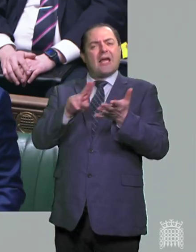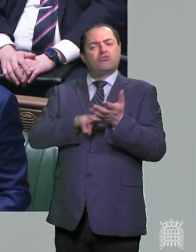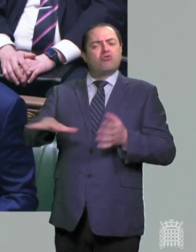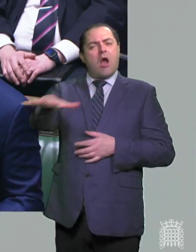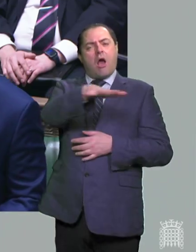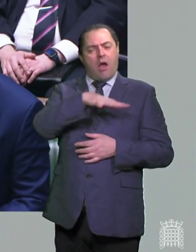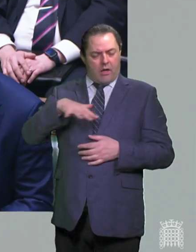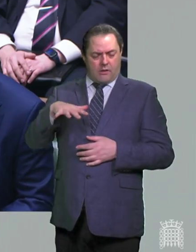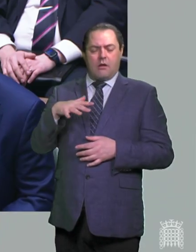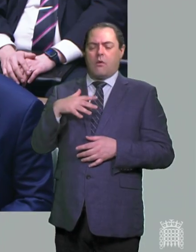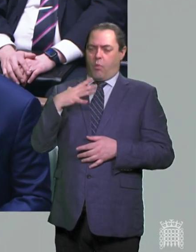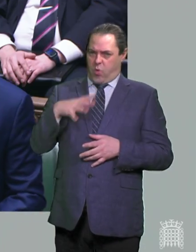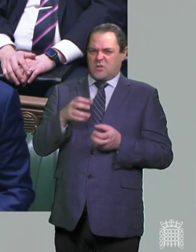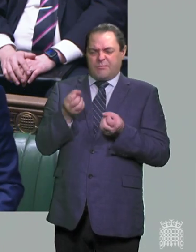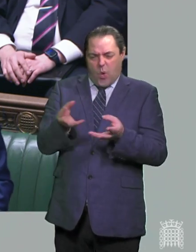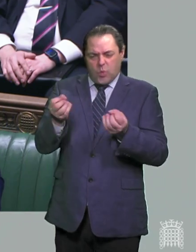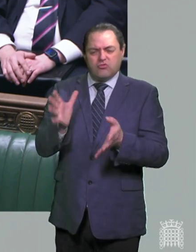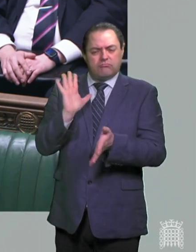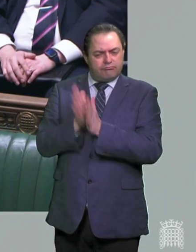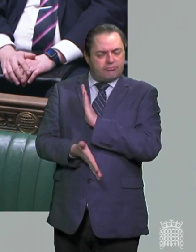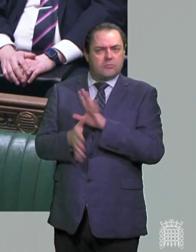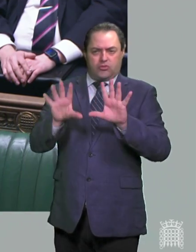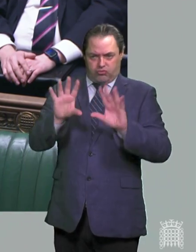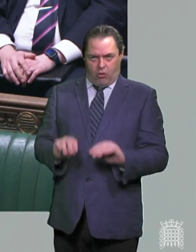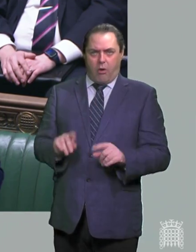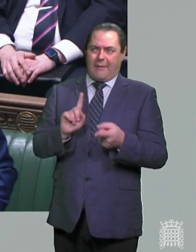We are taking action to tackle pollution and raise farming standards.